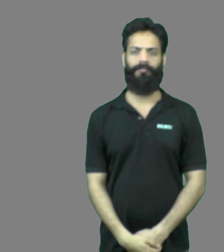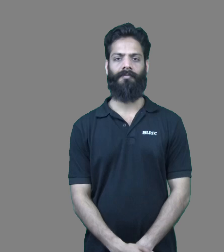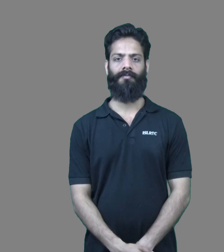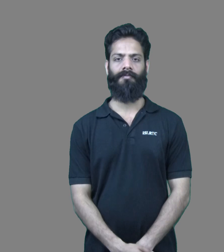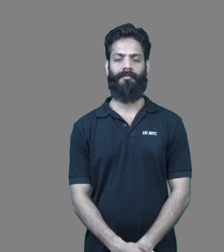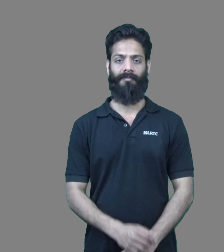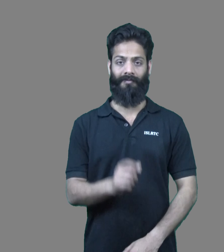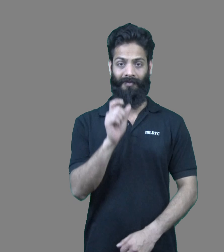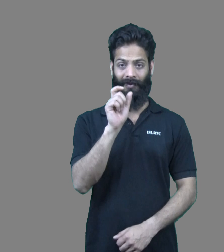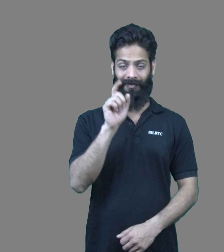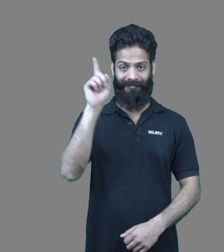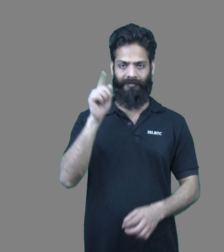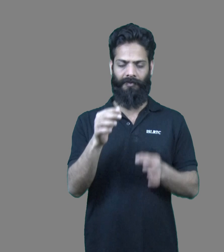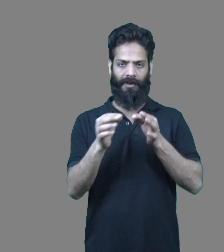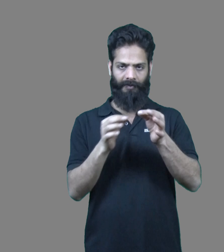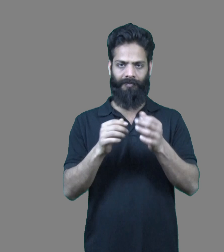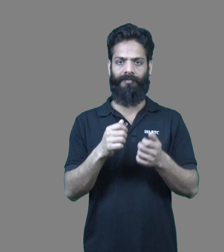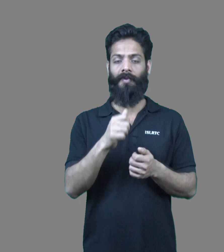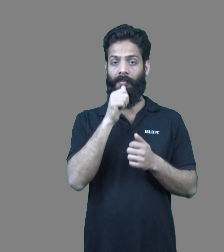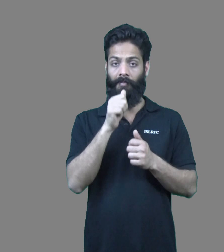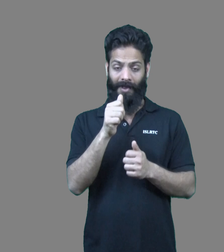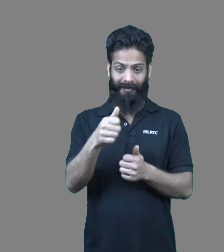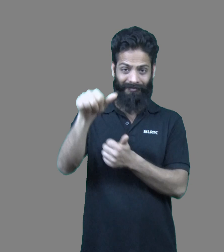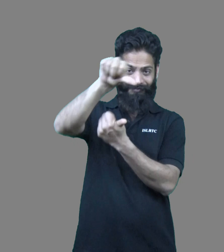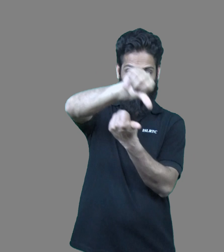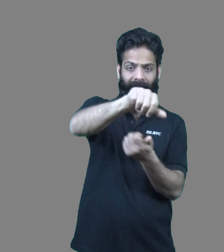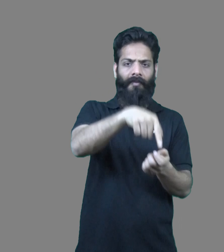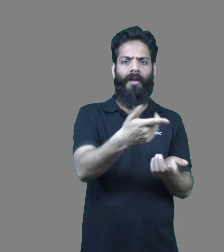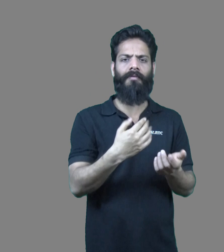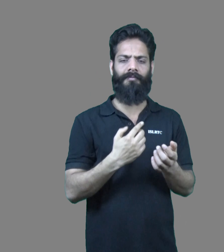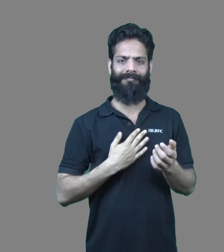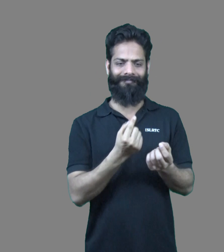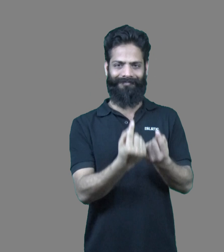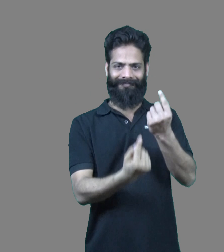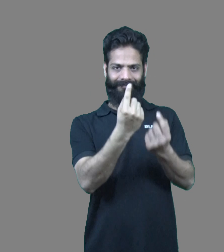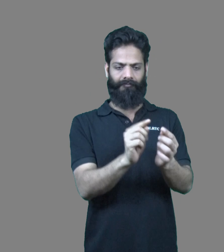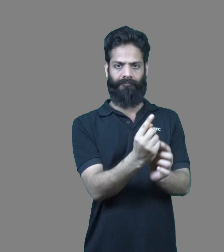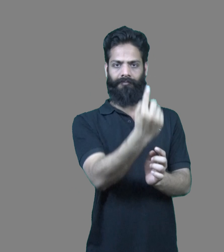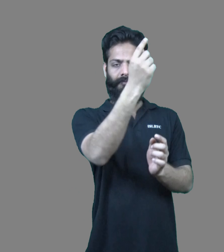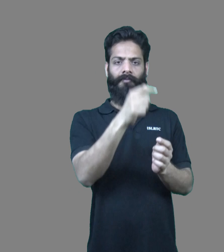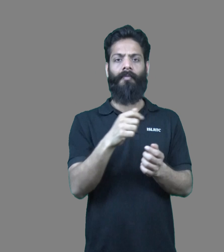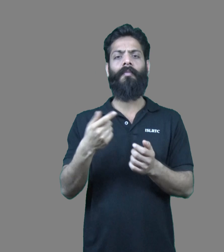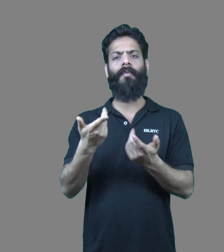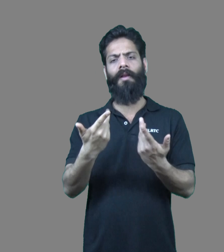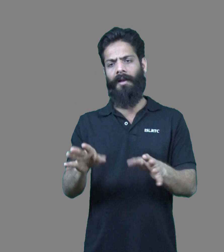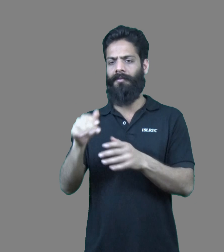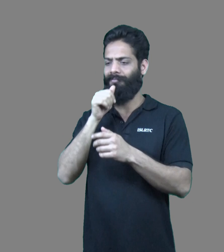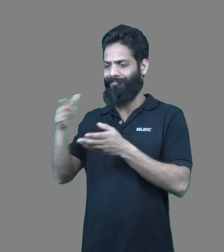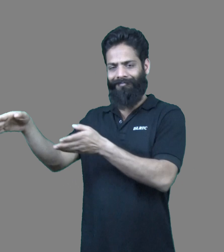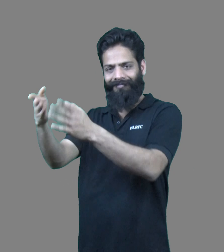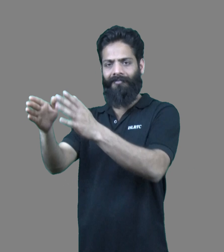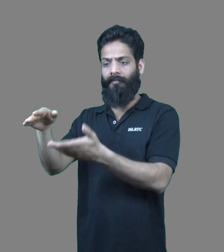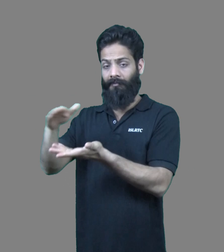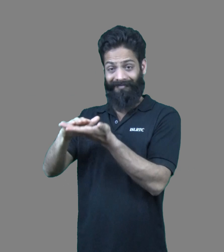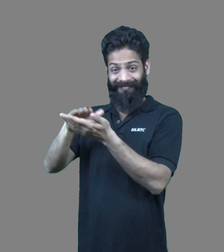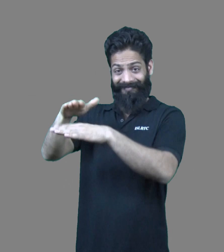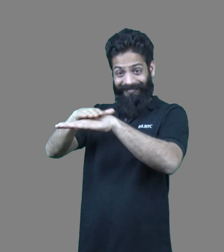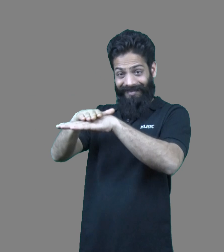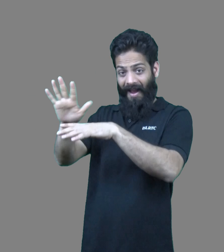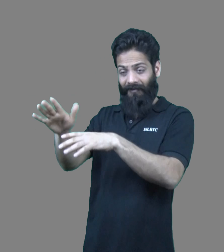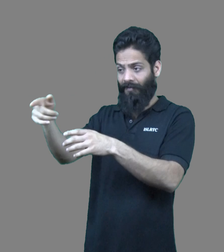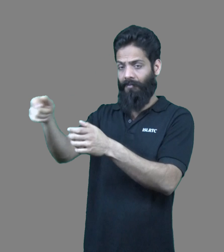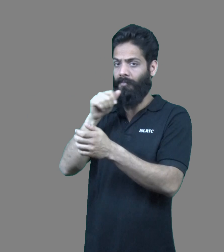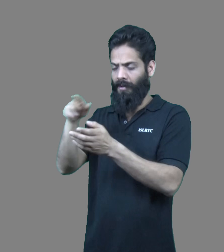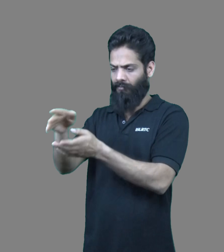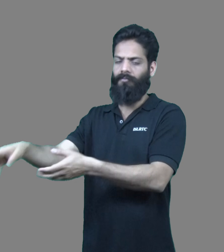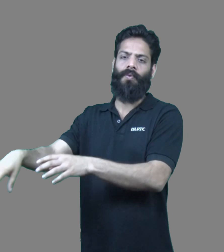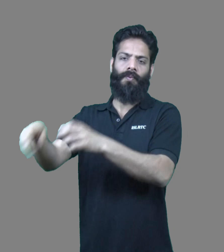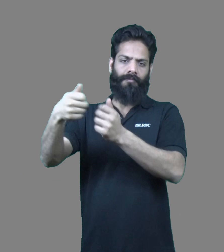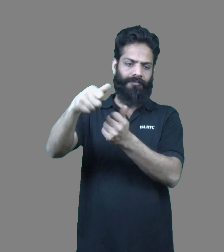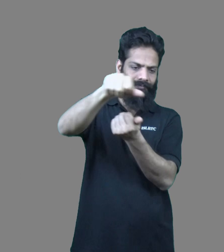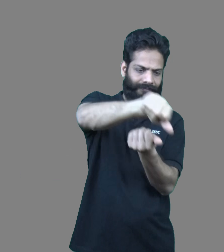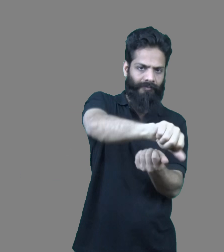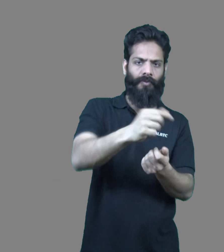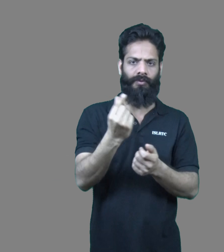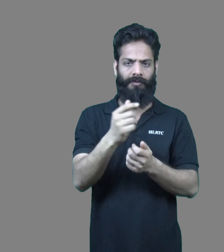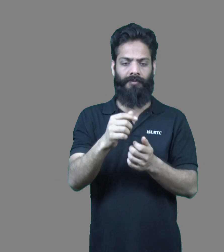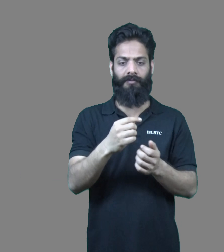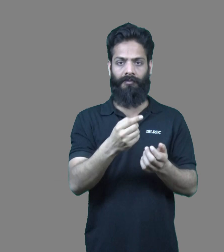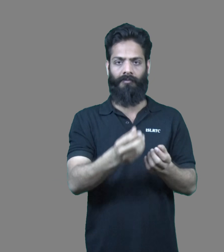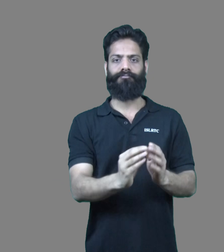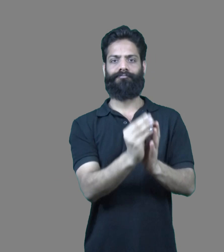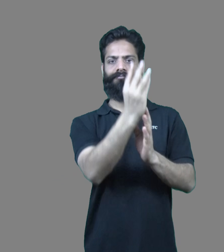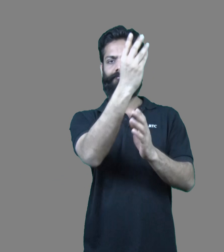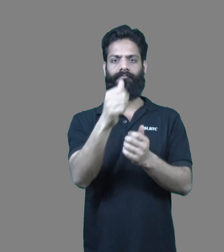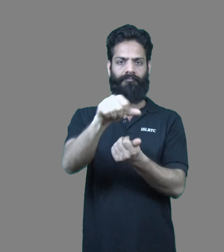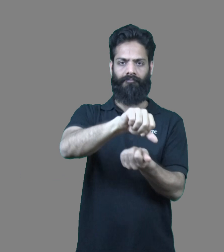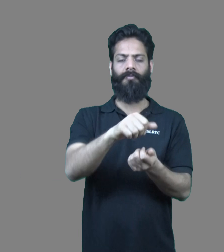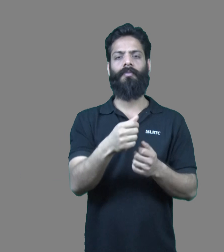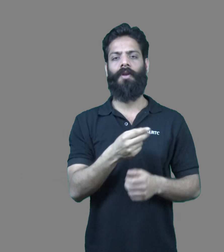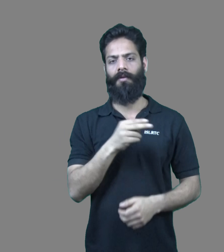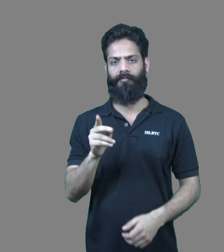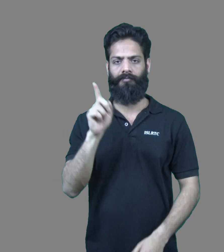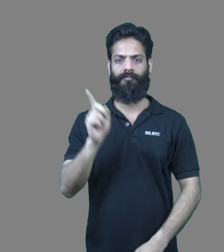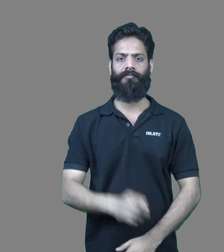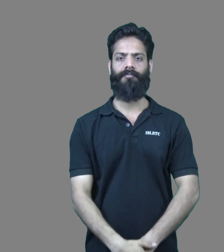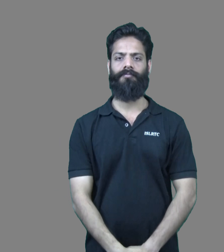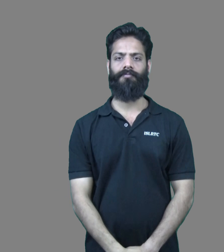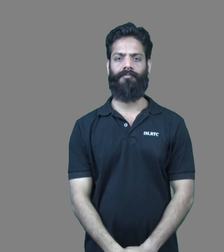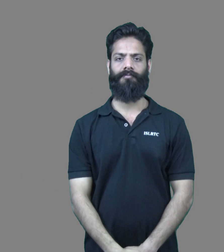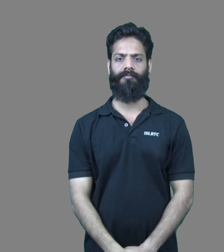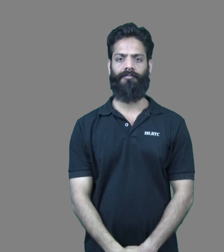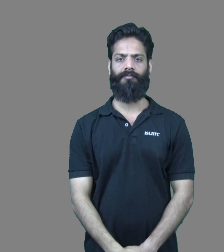Surface Irrigation